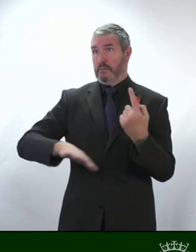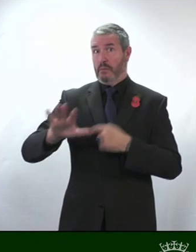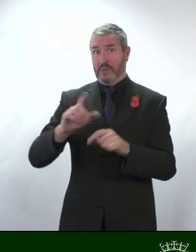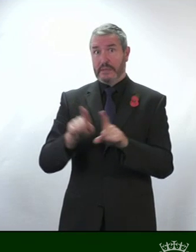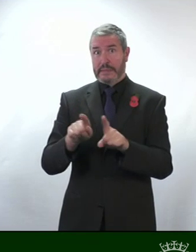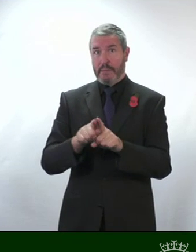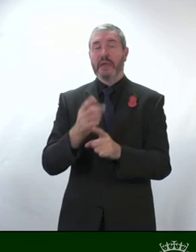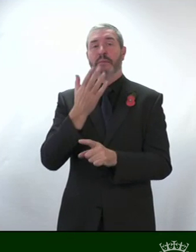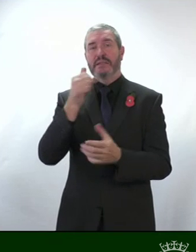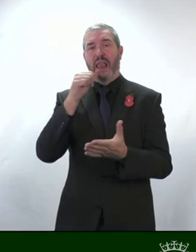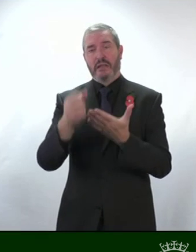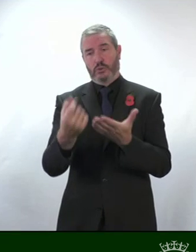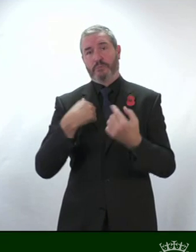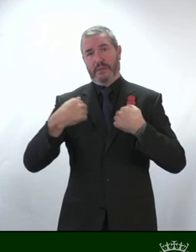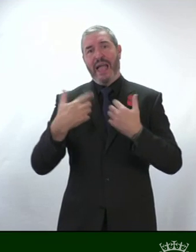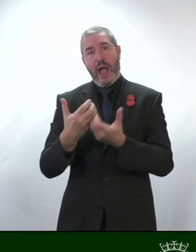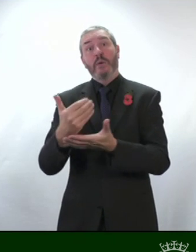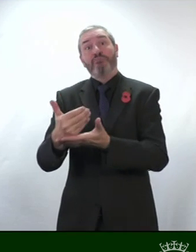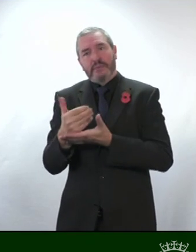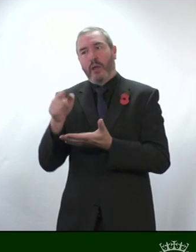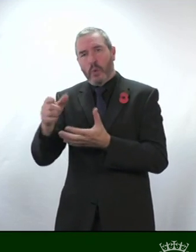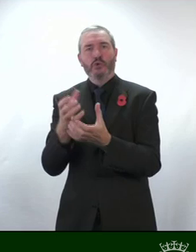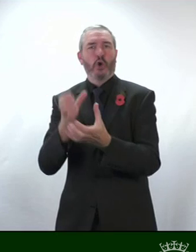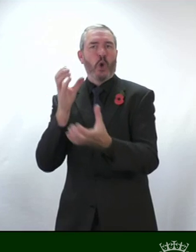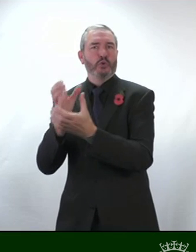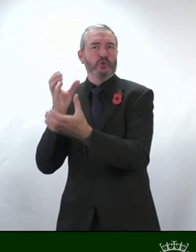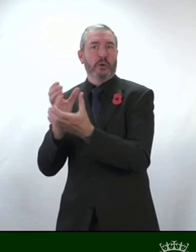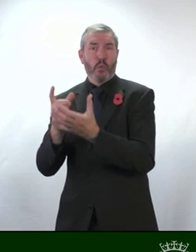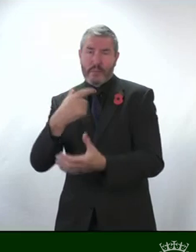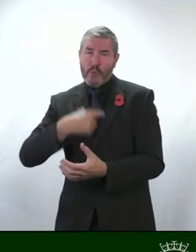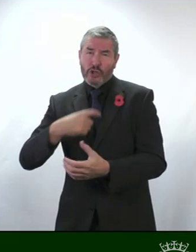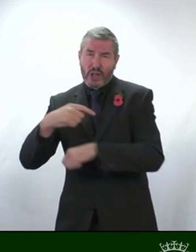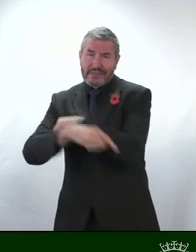Will he also write to me to explain how we can protect those threatened by personal debt guarantees?